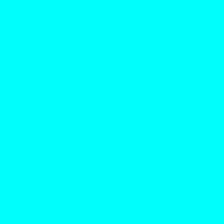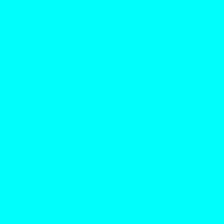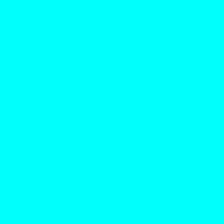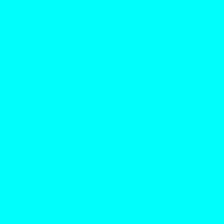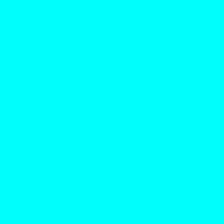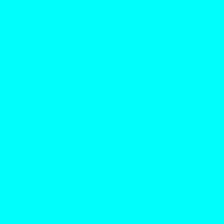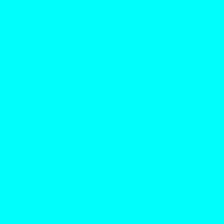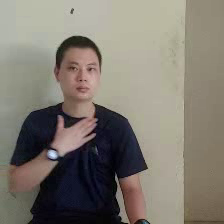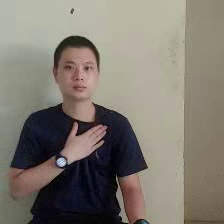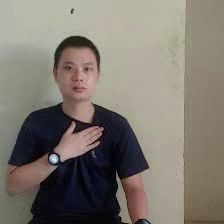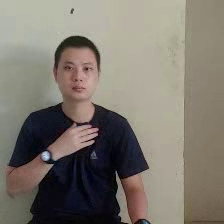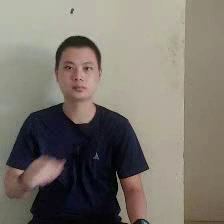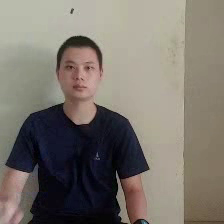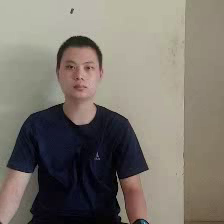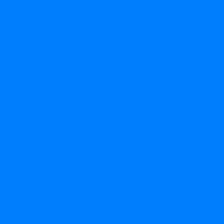Ăn mừng